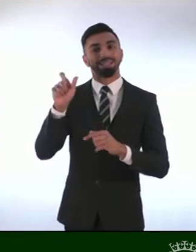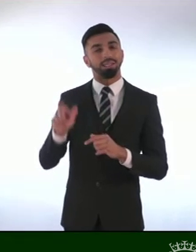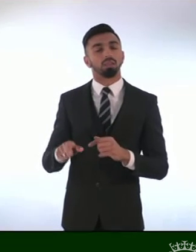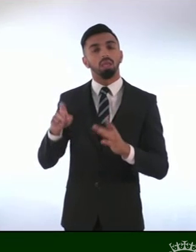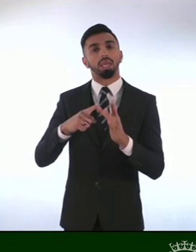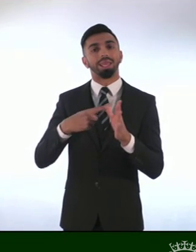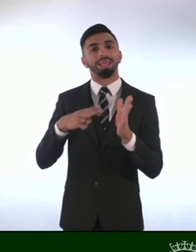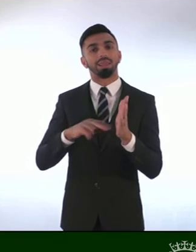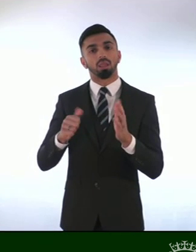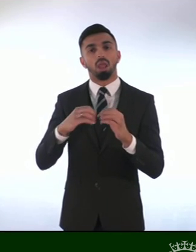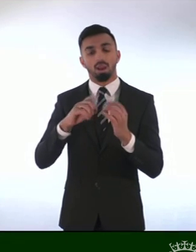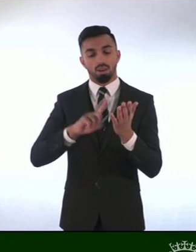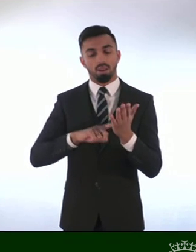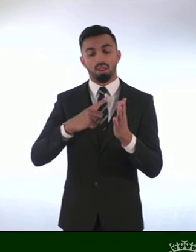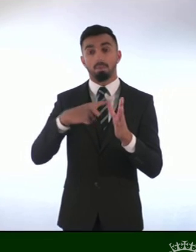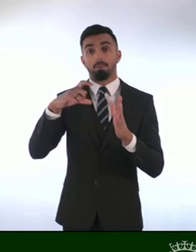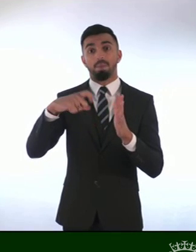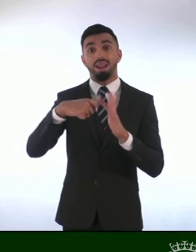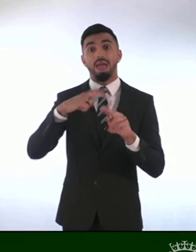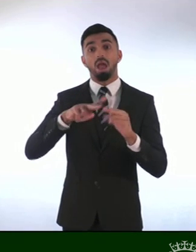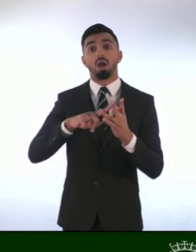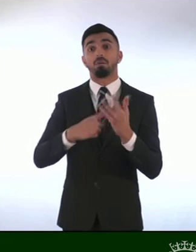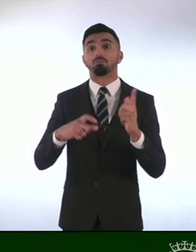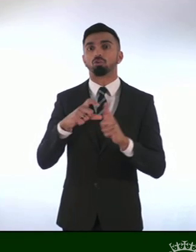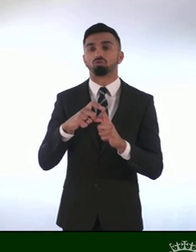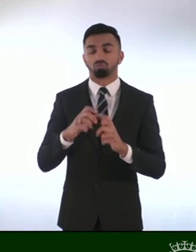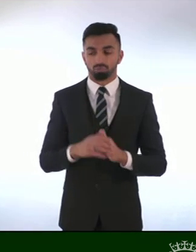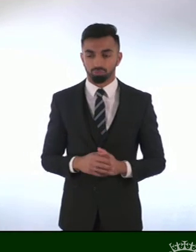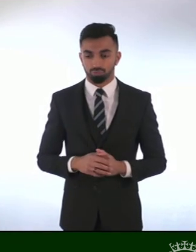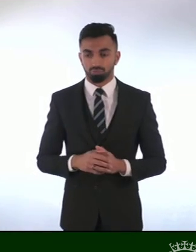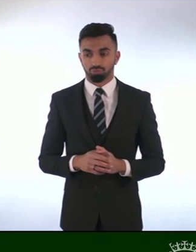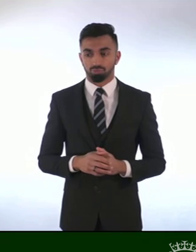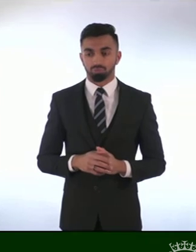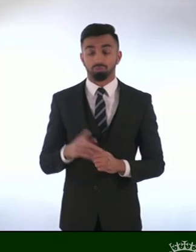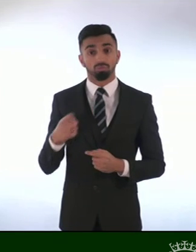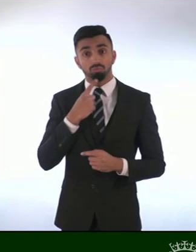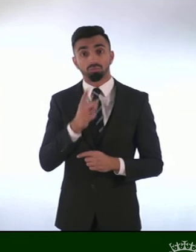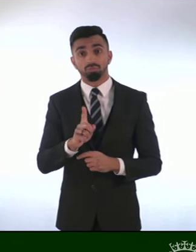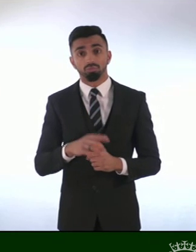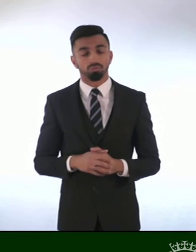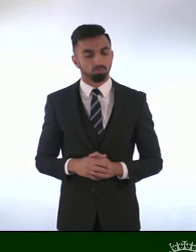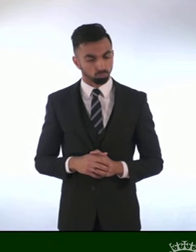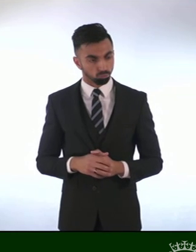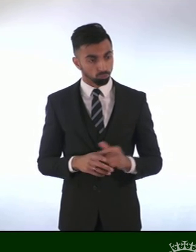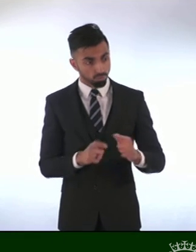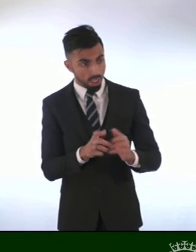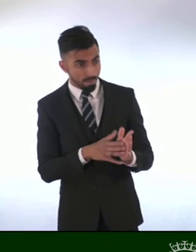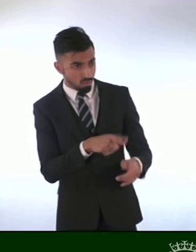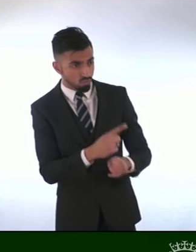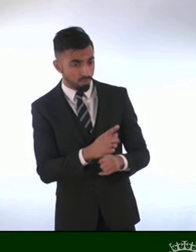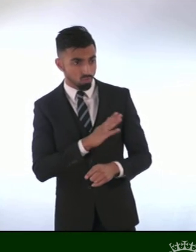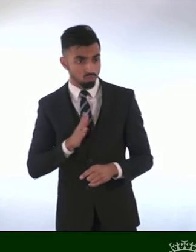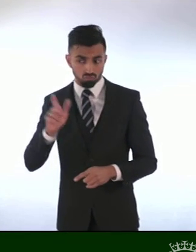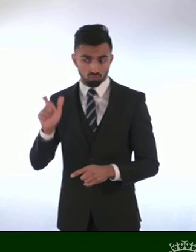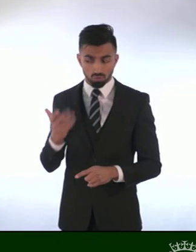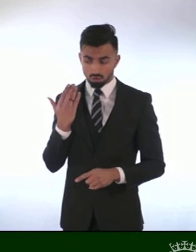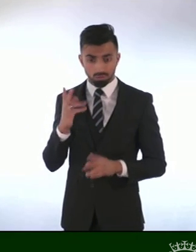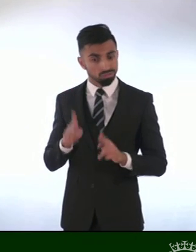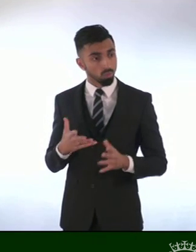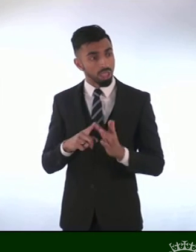I associate myself with the remarks of the Prime Minister on the killing of Lance Corporal Brodie Gillon.